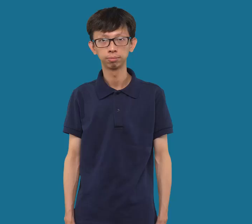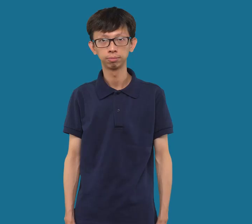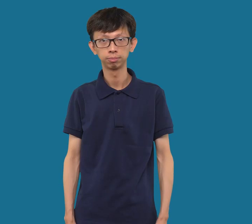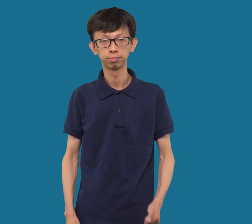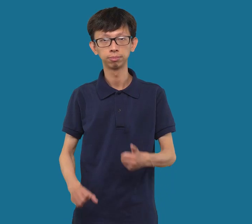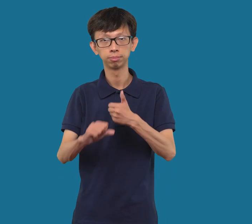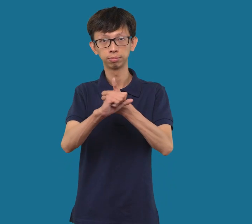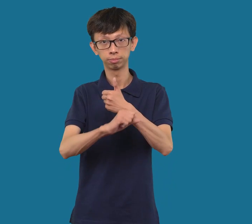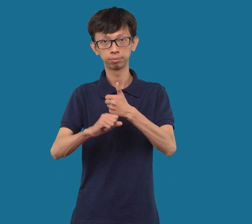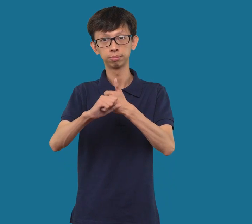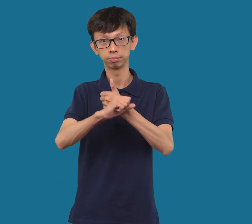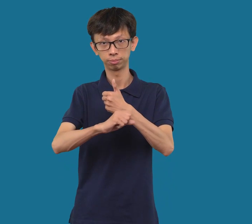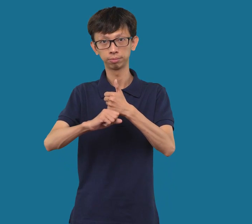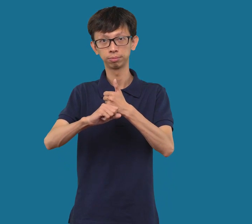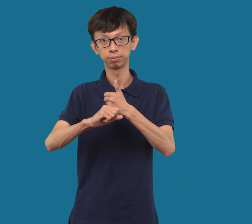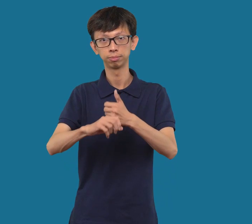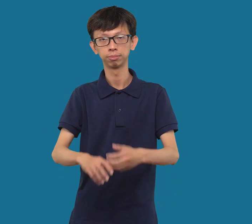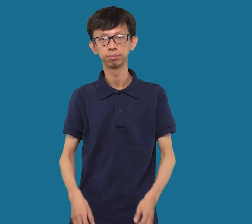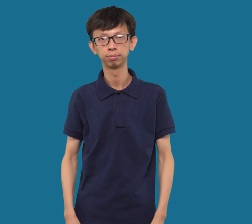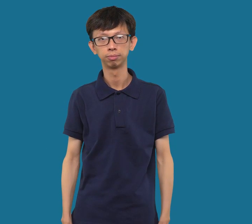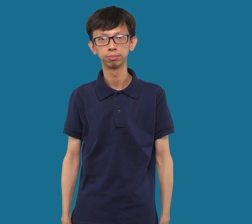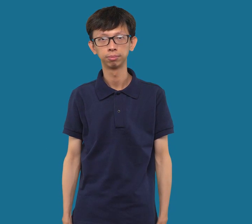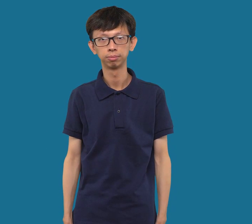lái tàu hỏa